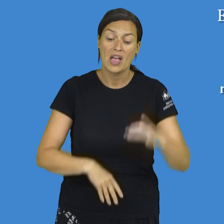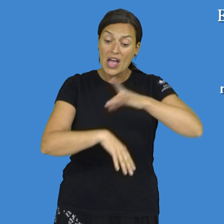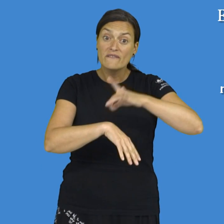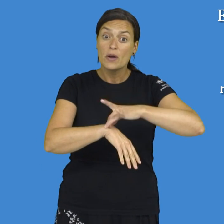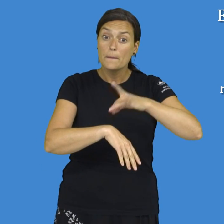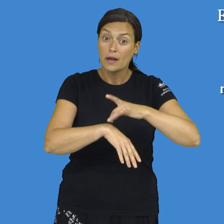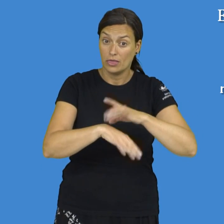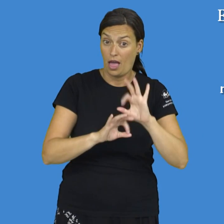enfermo